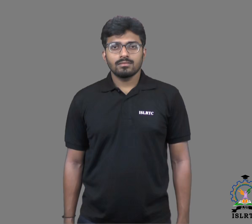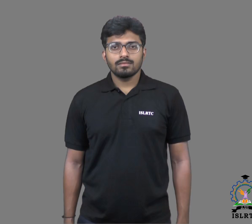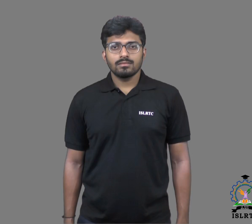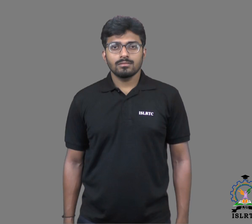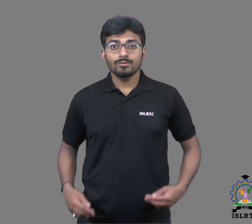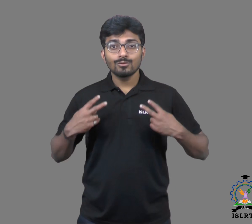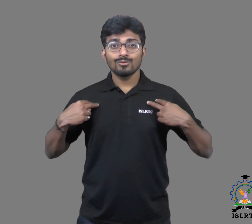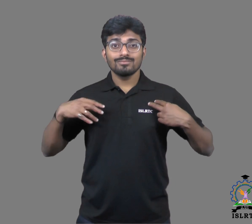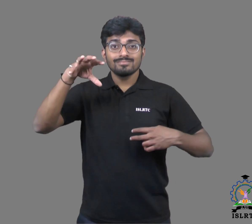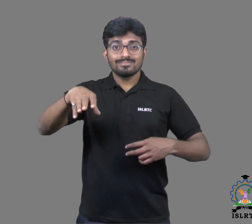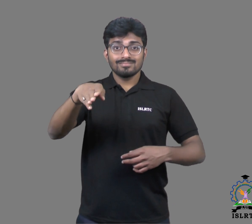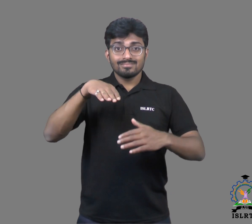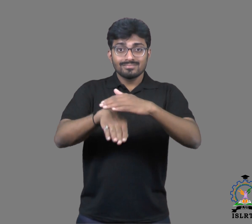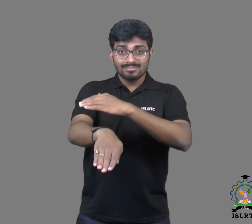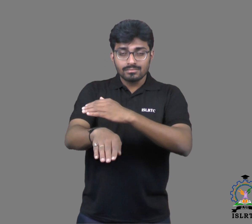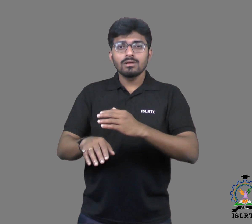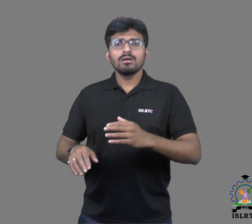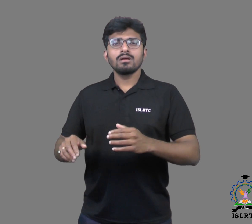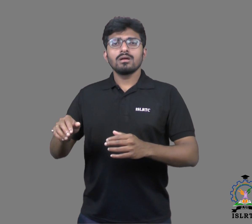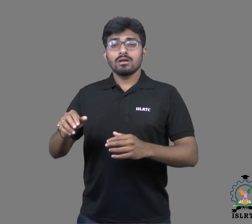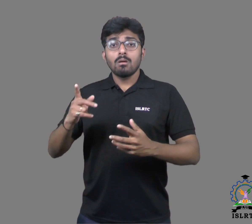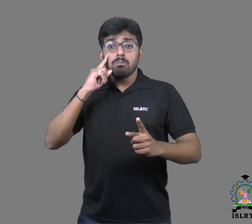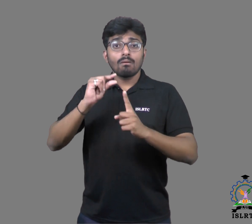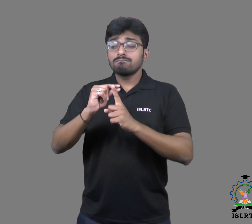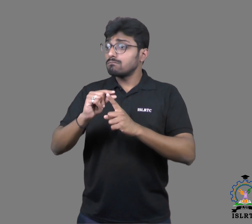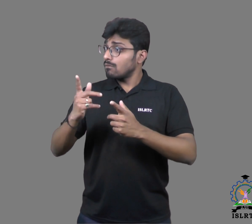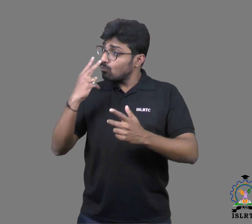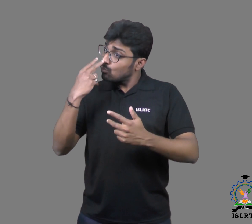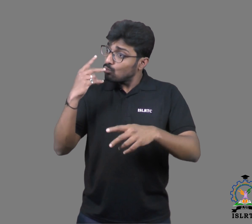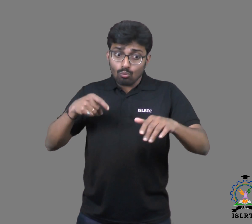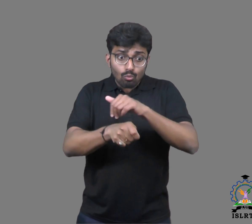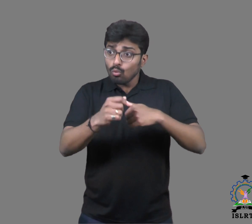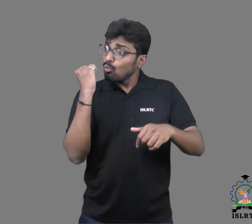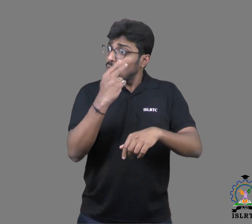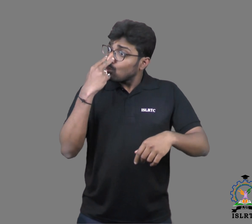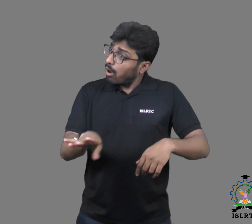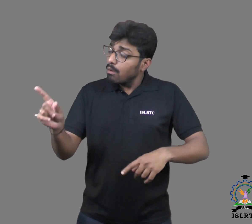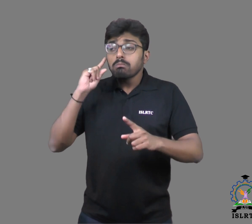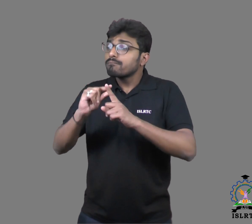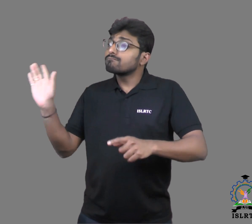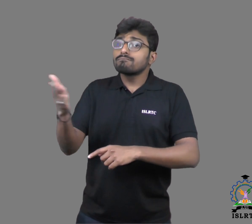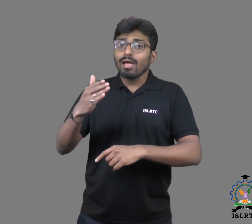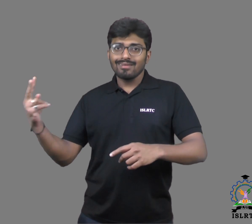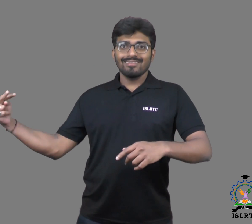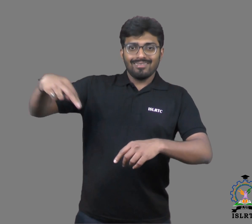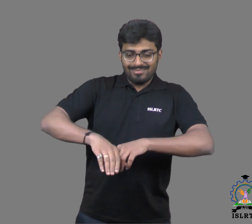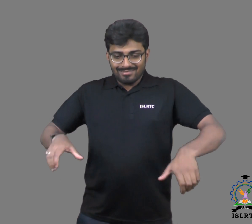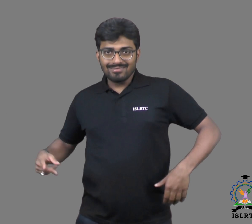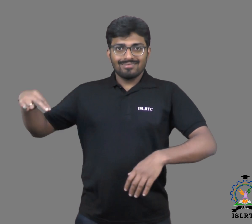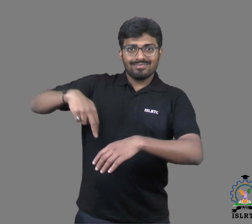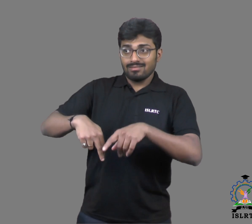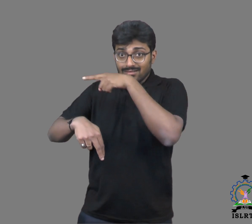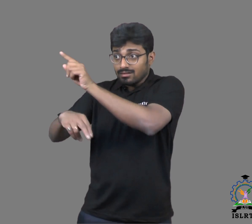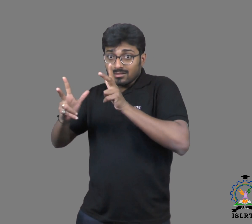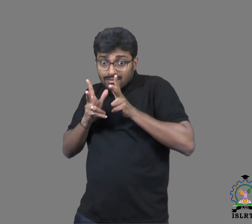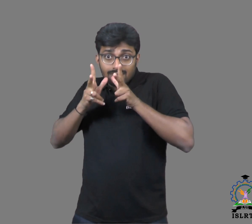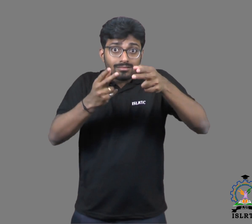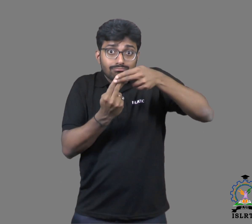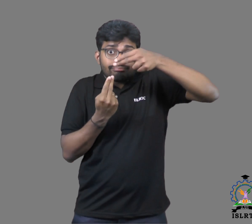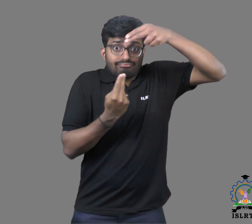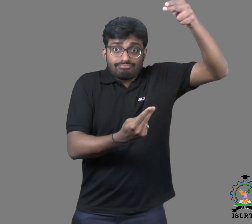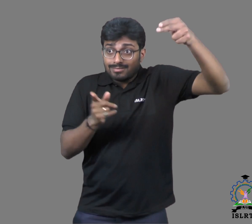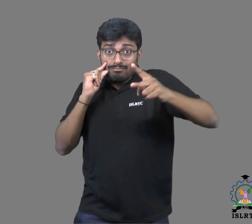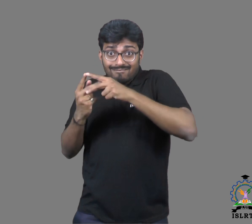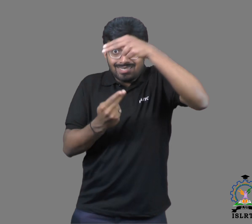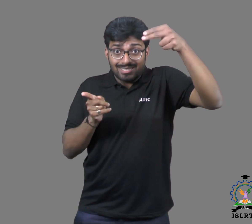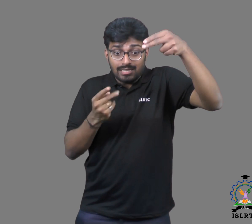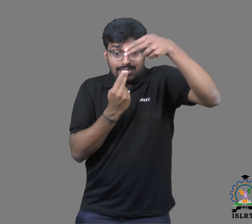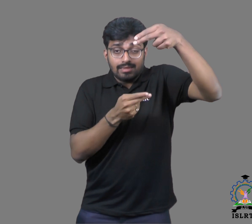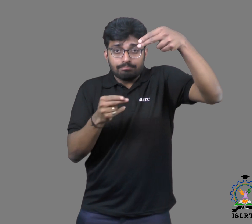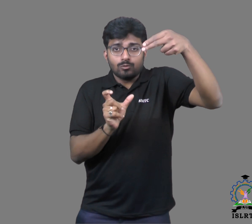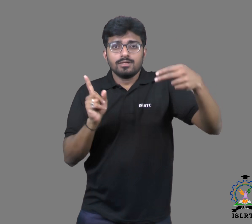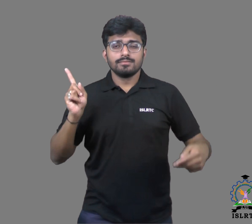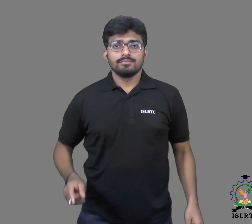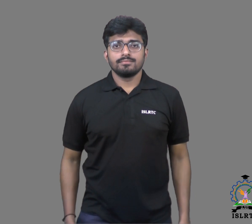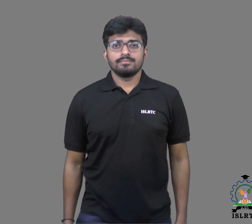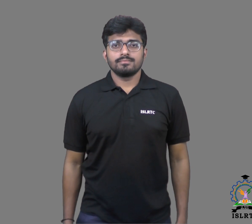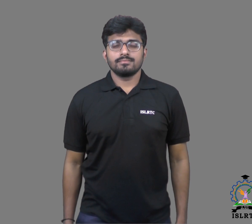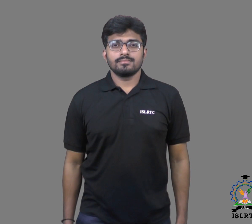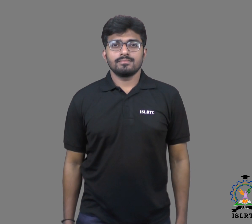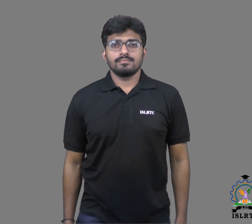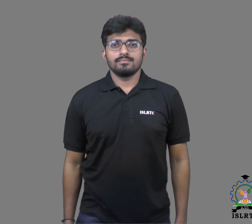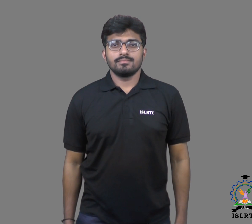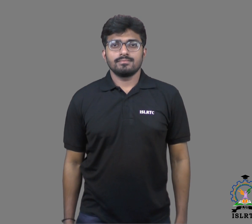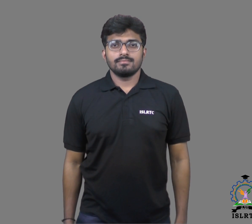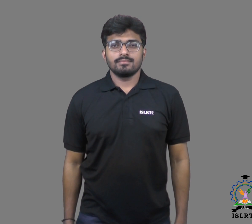Testify